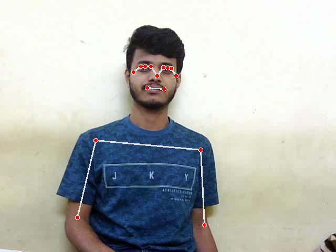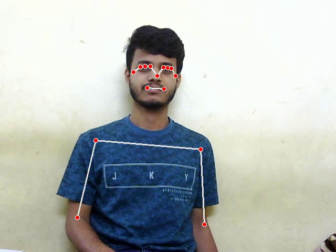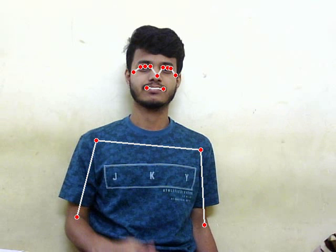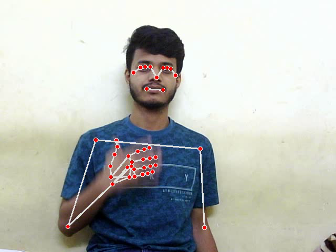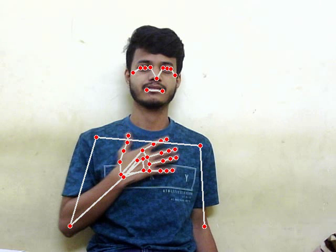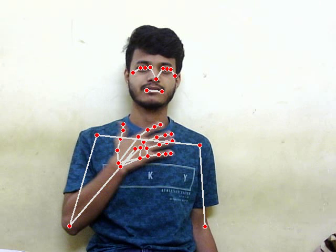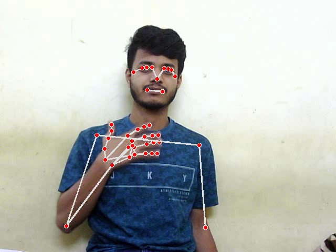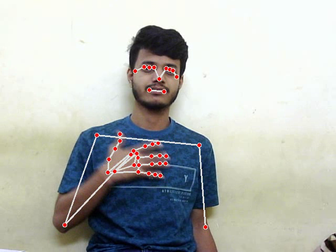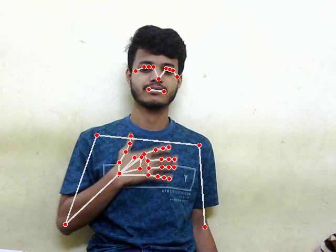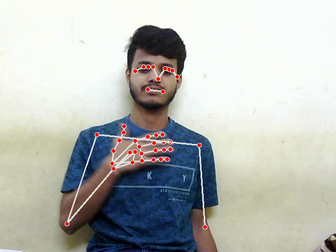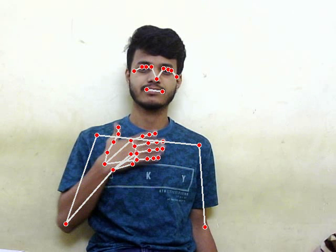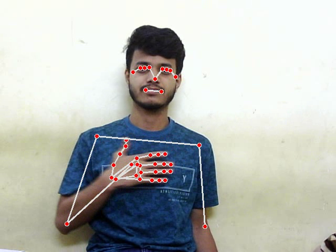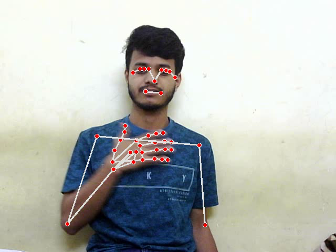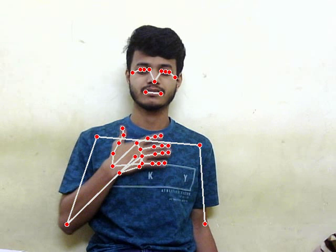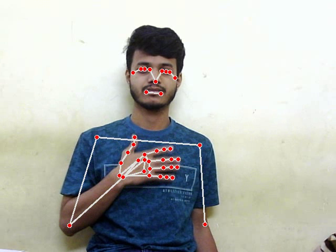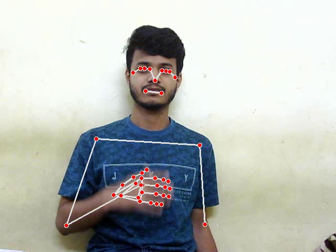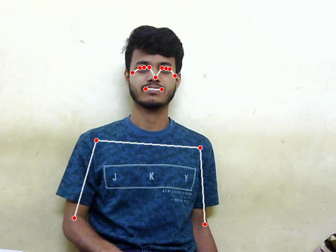please